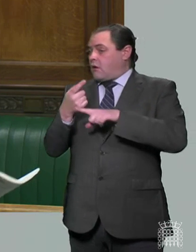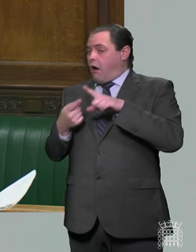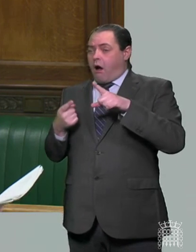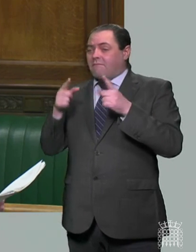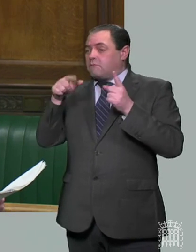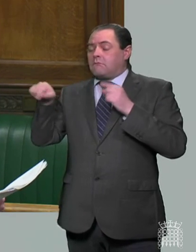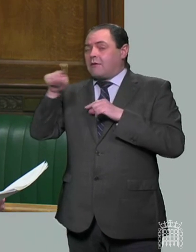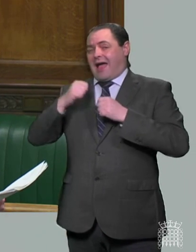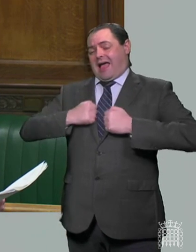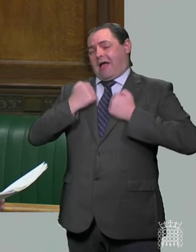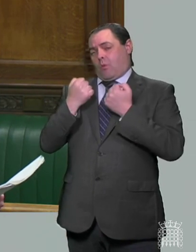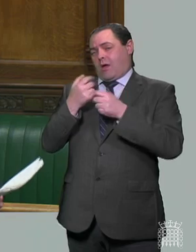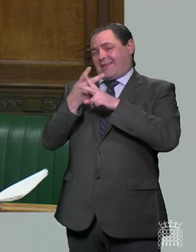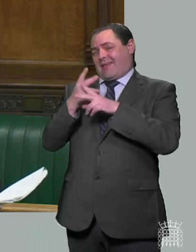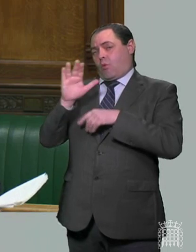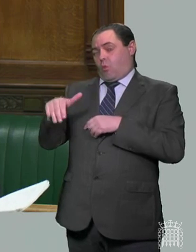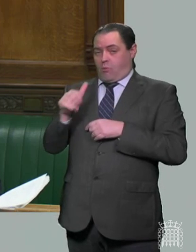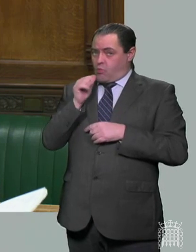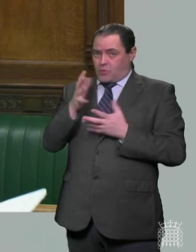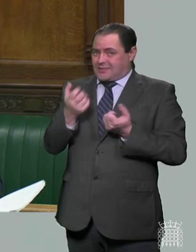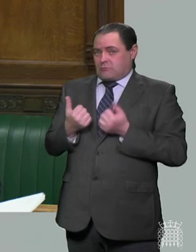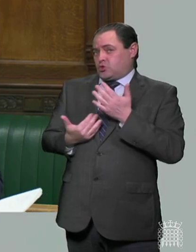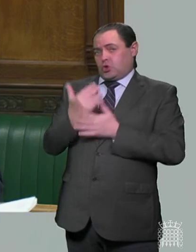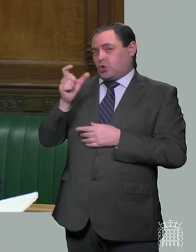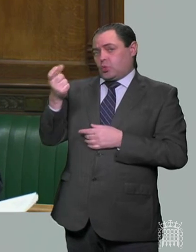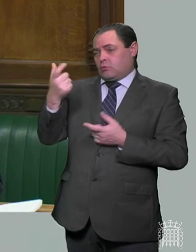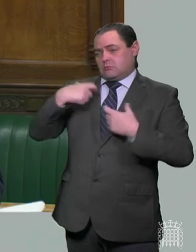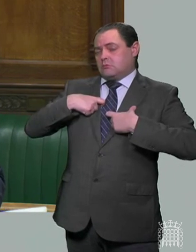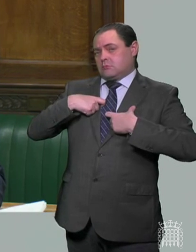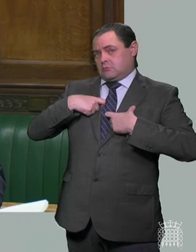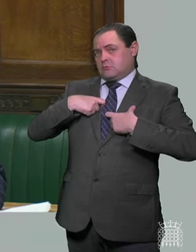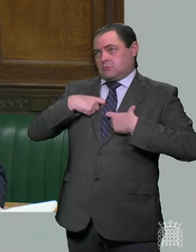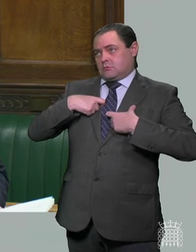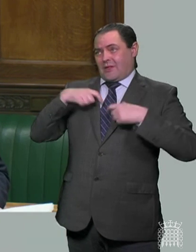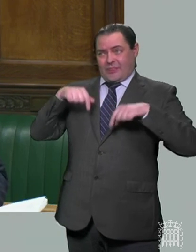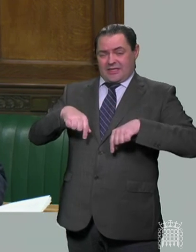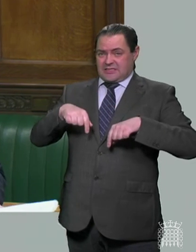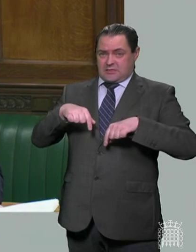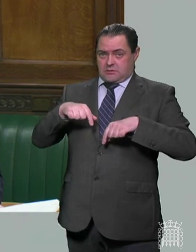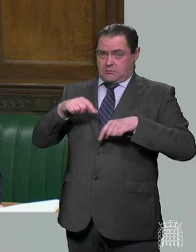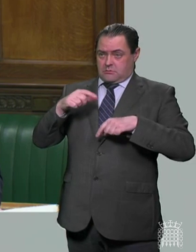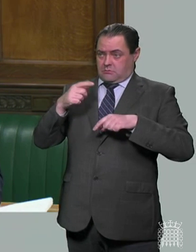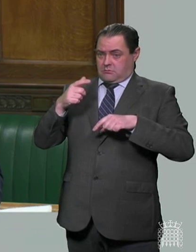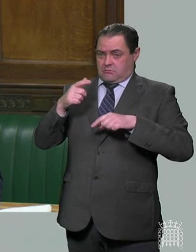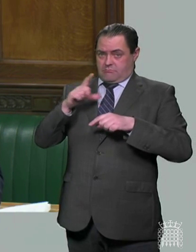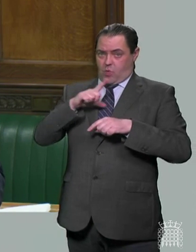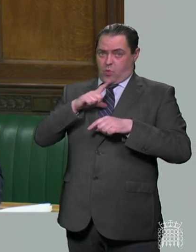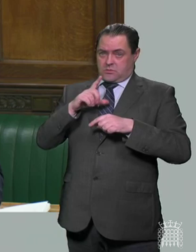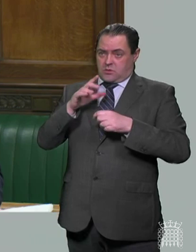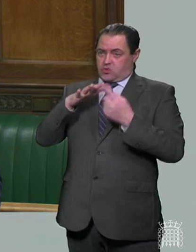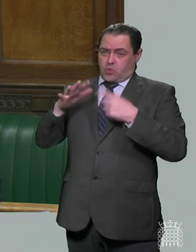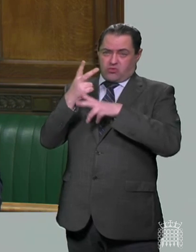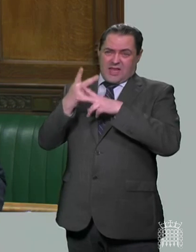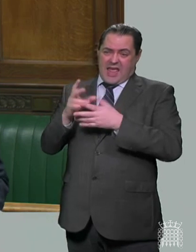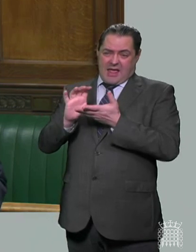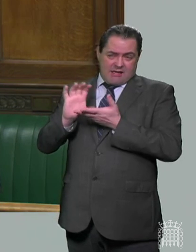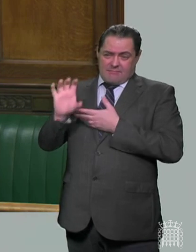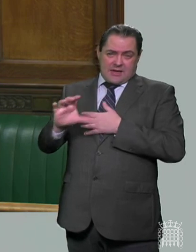That is not just to do with the pandemic; it is historical under-investment in our social care sector.